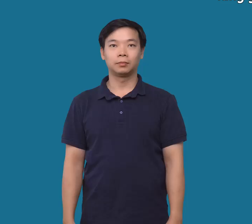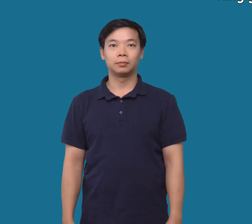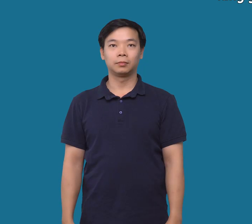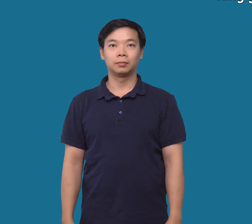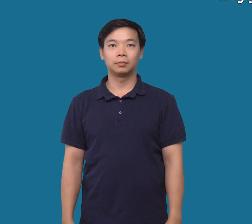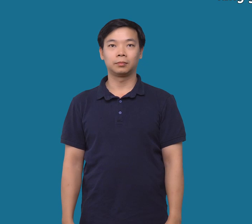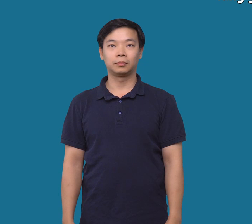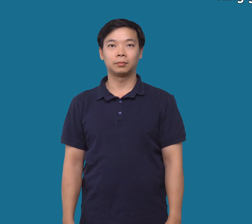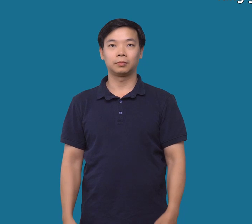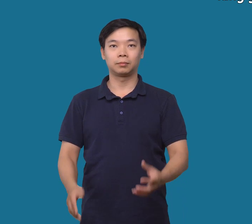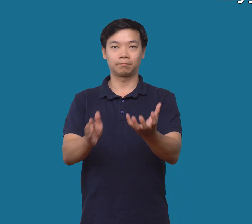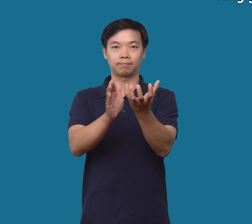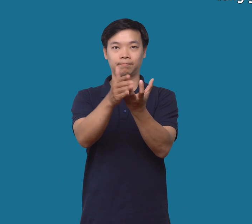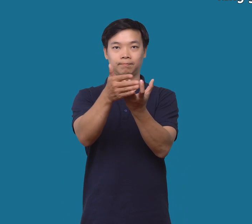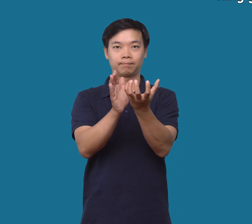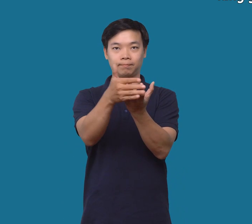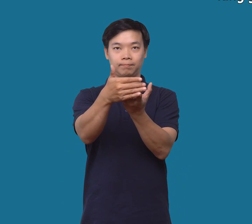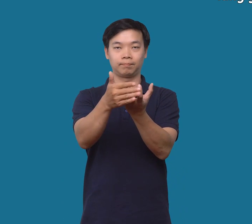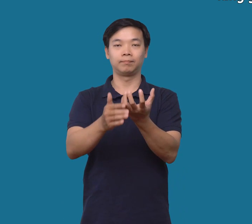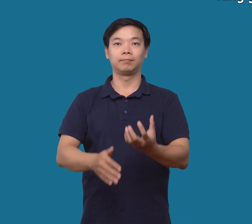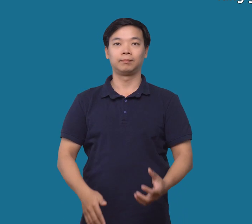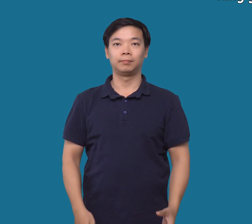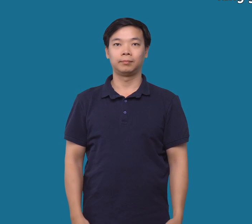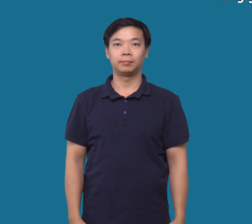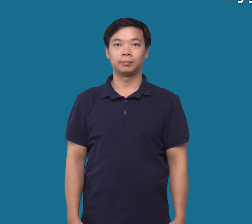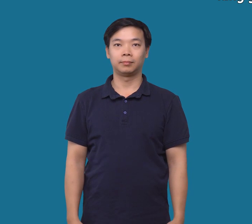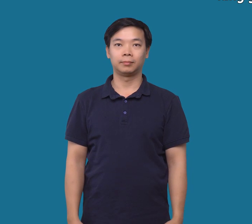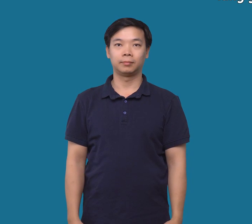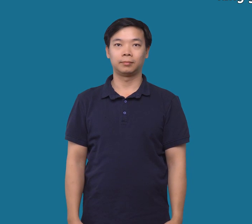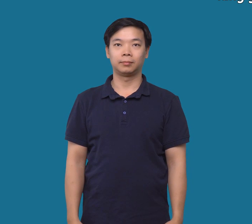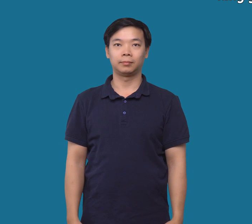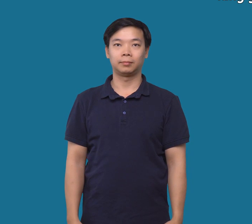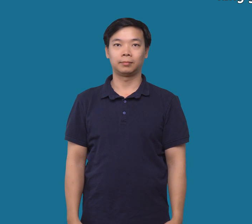làng gốm Bát Tràng